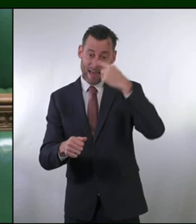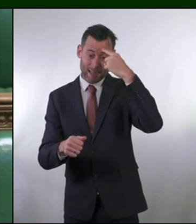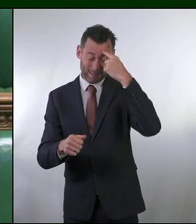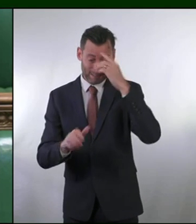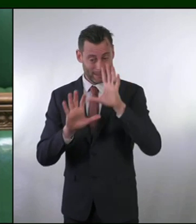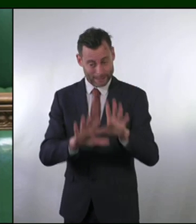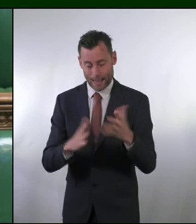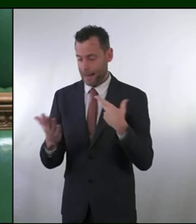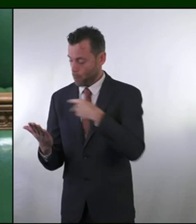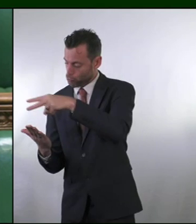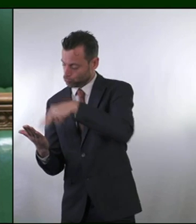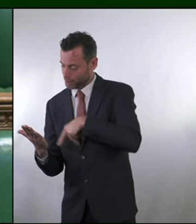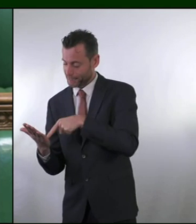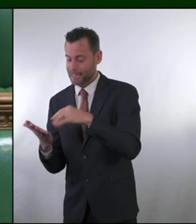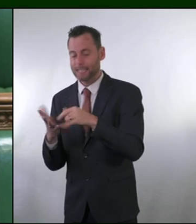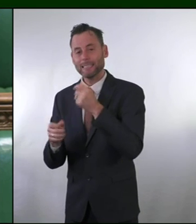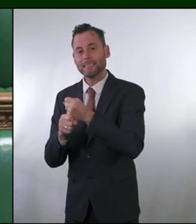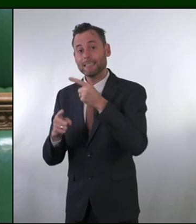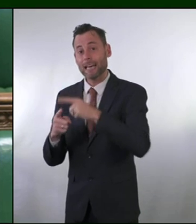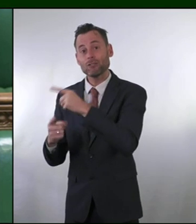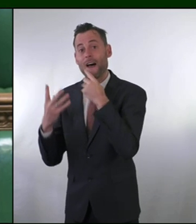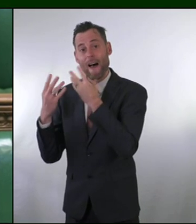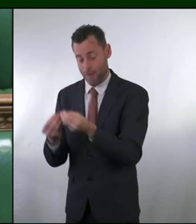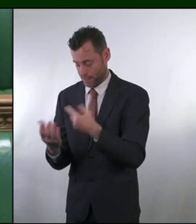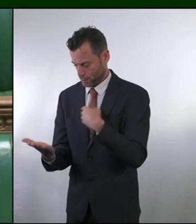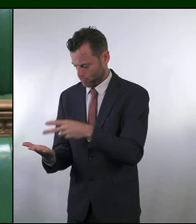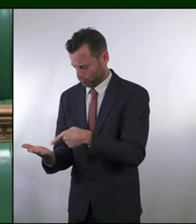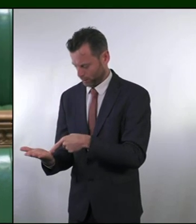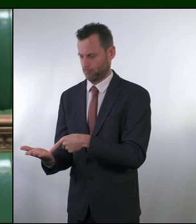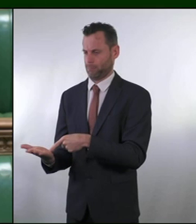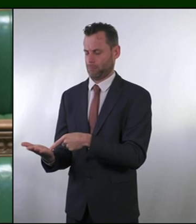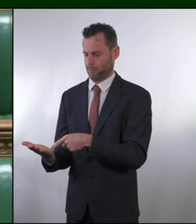I have read the advice of SAGE and the Government have rejected it.